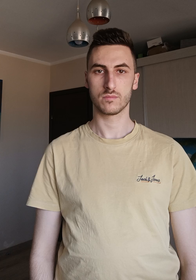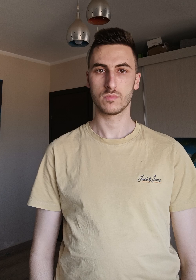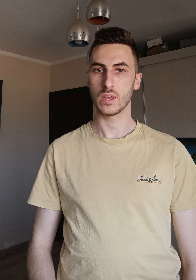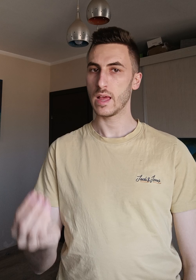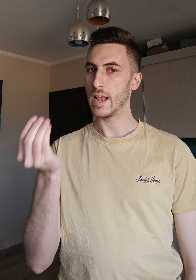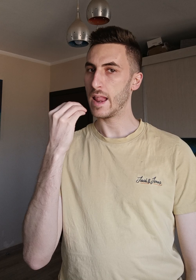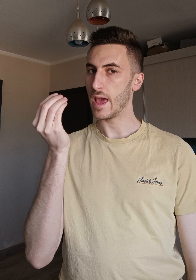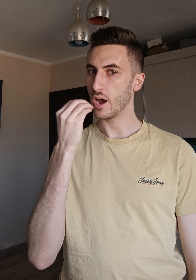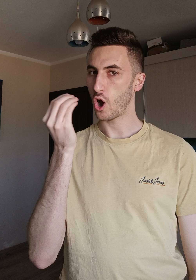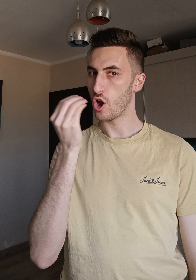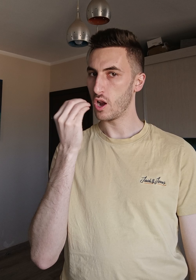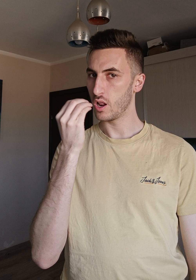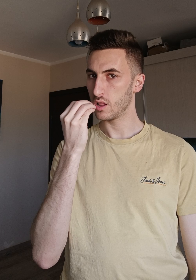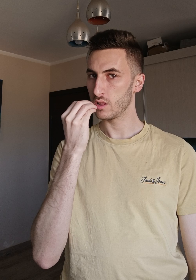לאכול